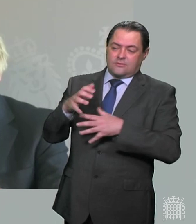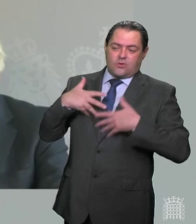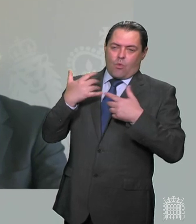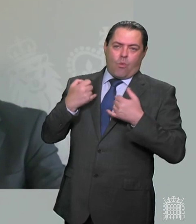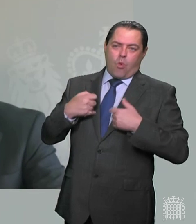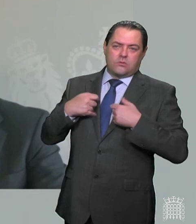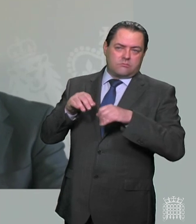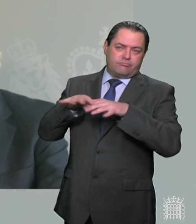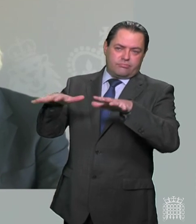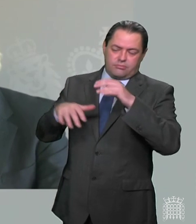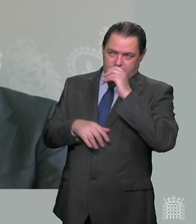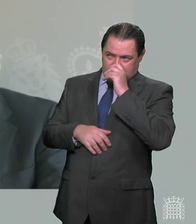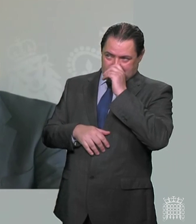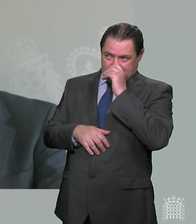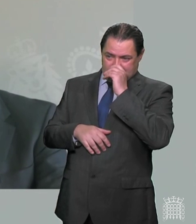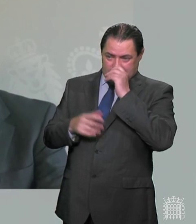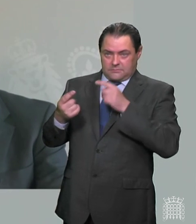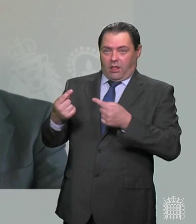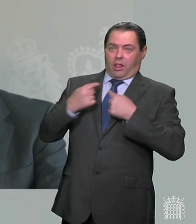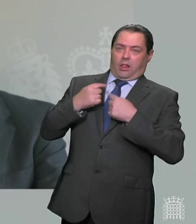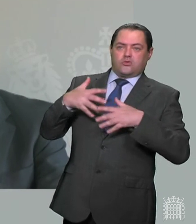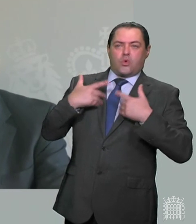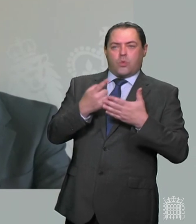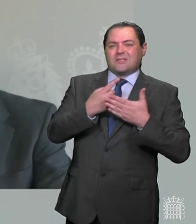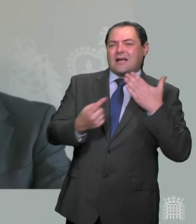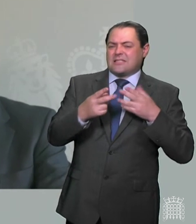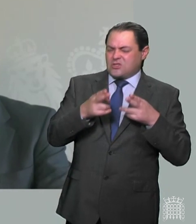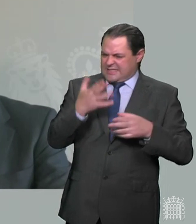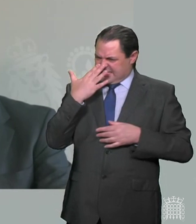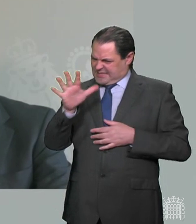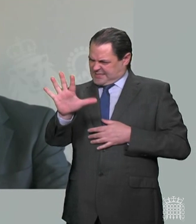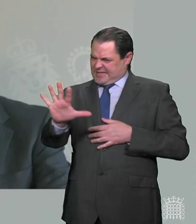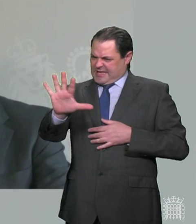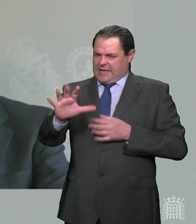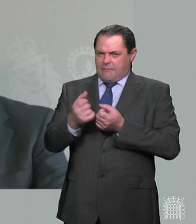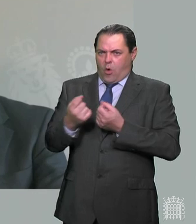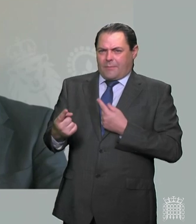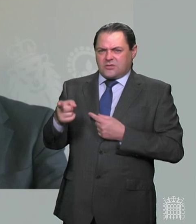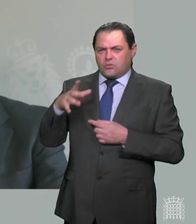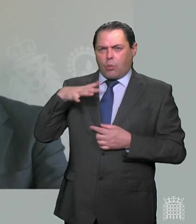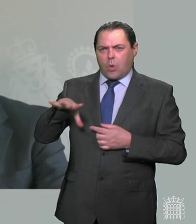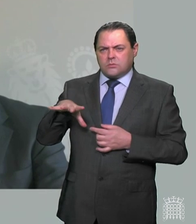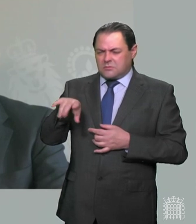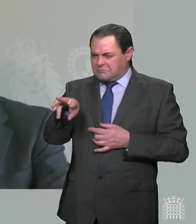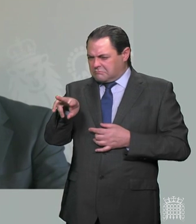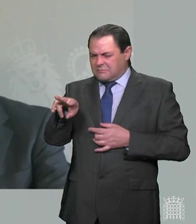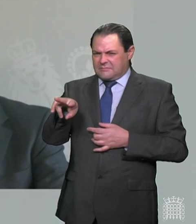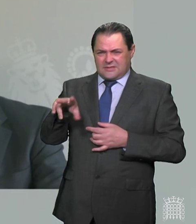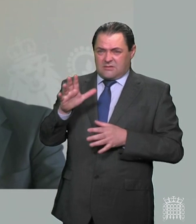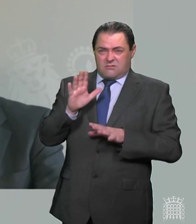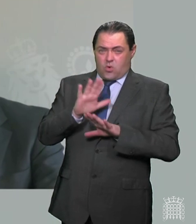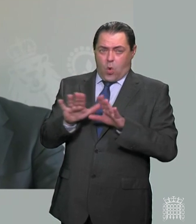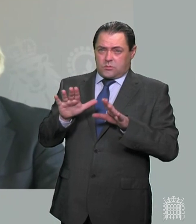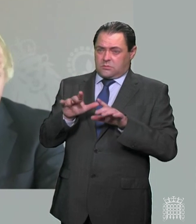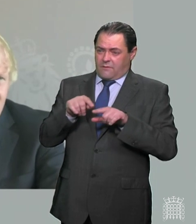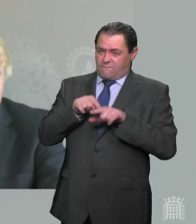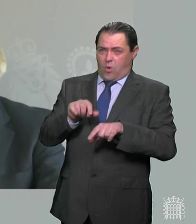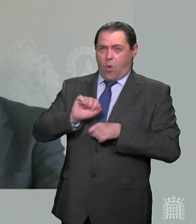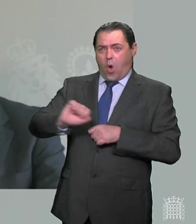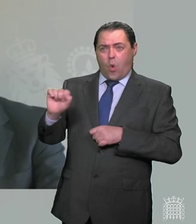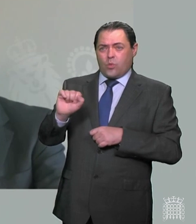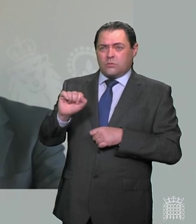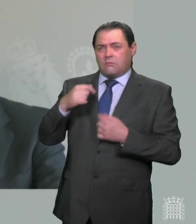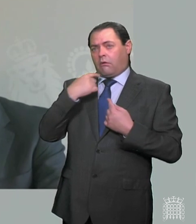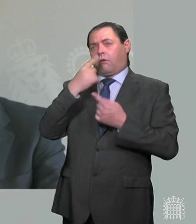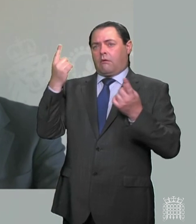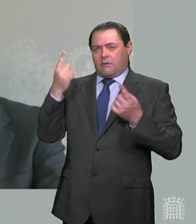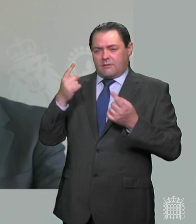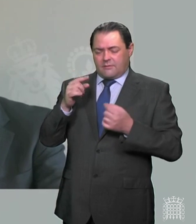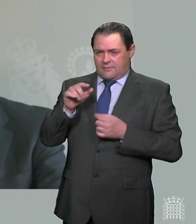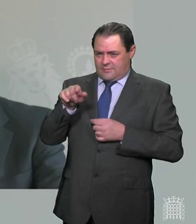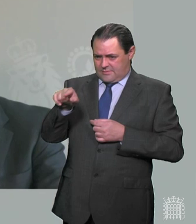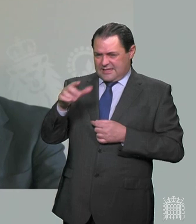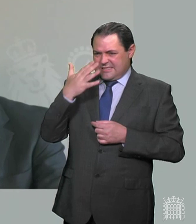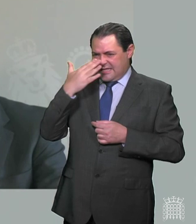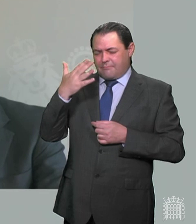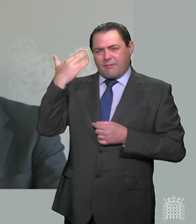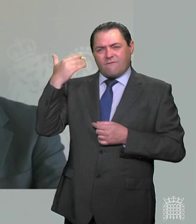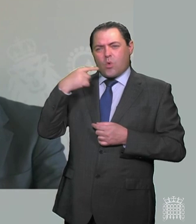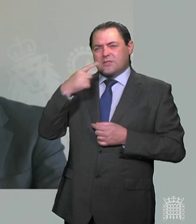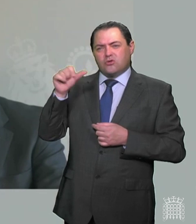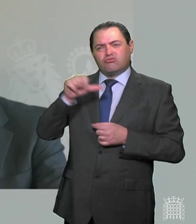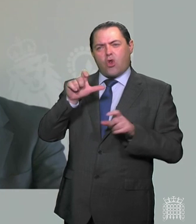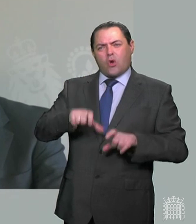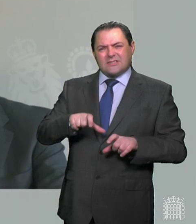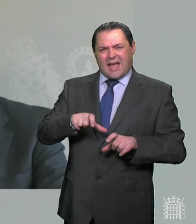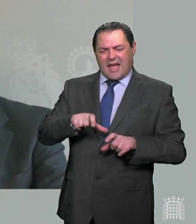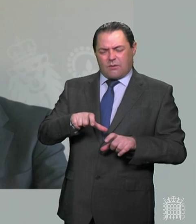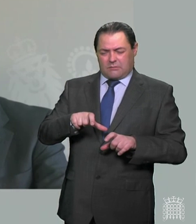I really think that in attacking the isolation system, which is what I think the right honourable and learned Gentleman is doing, he is being totally inconsistent with his earlier announcement, which seemed to be that we should stay in lockdown.